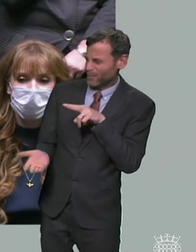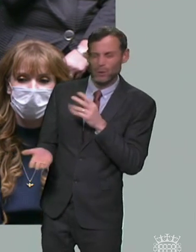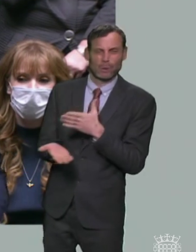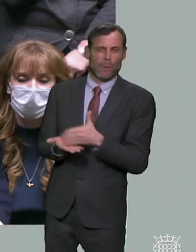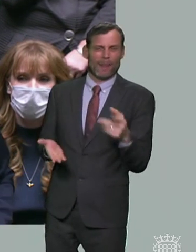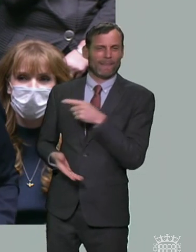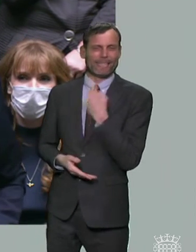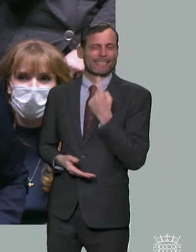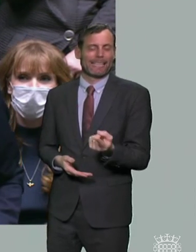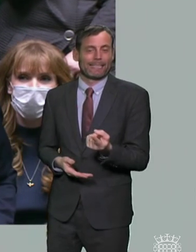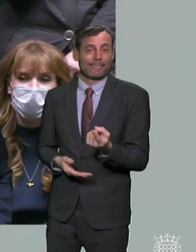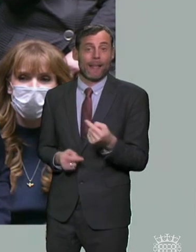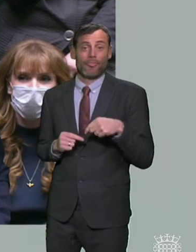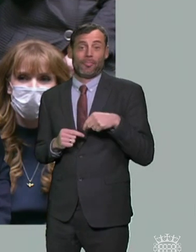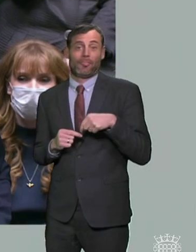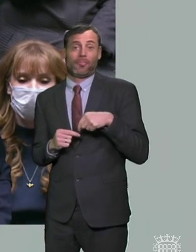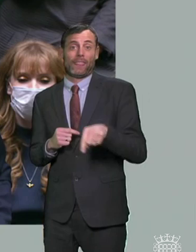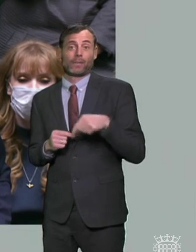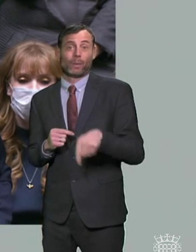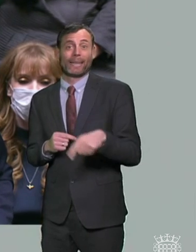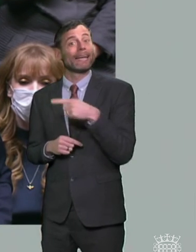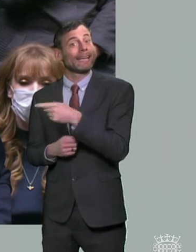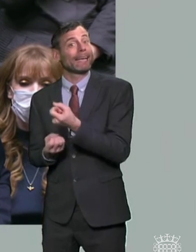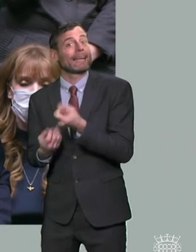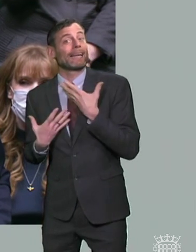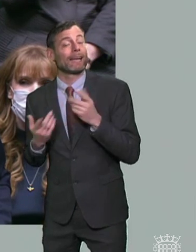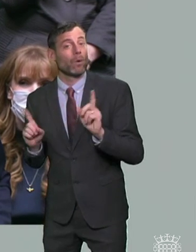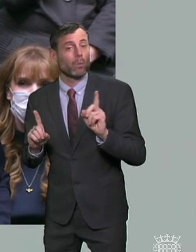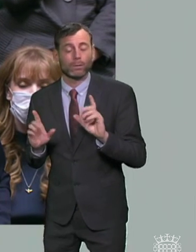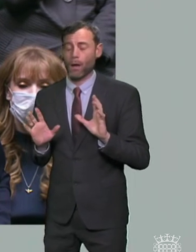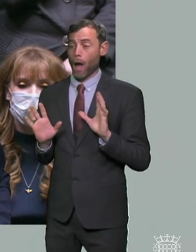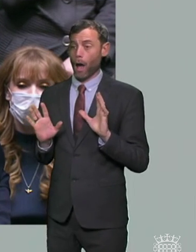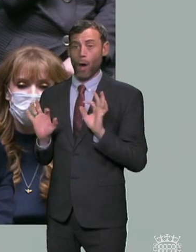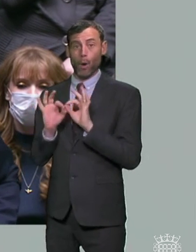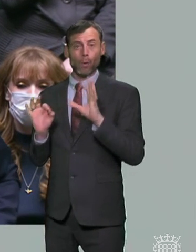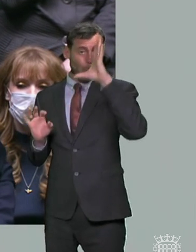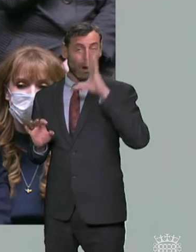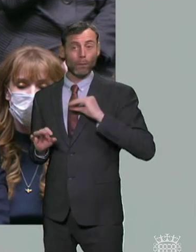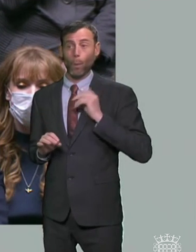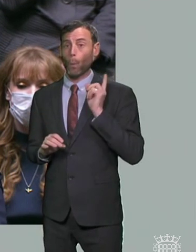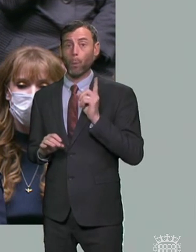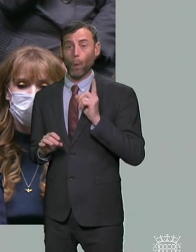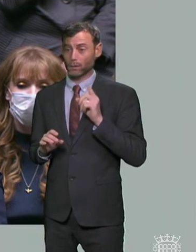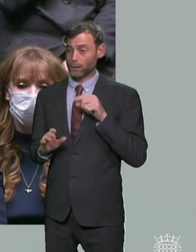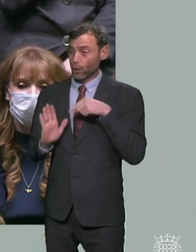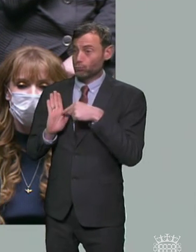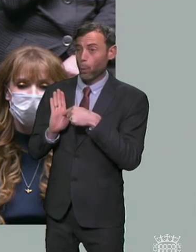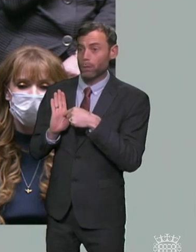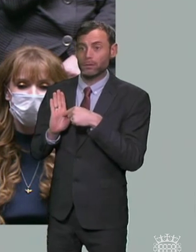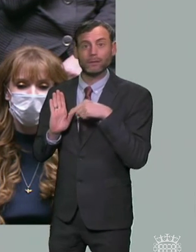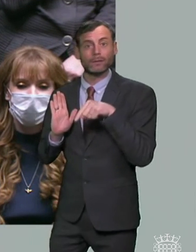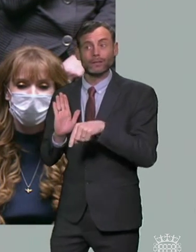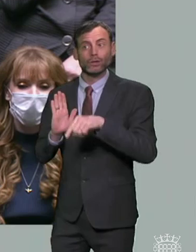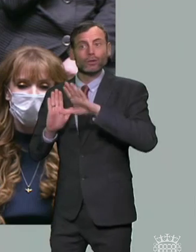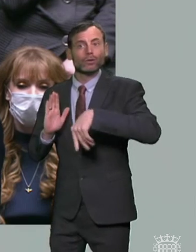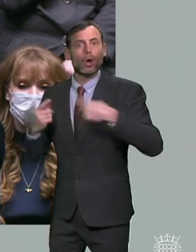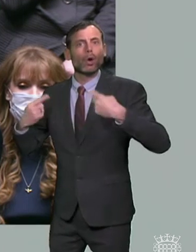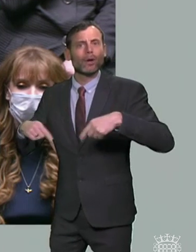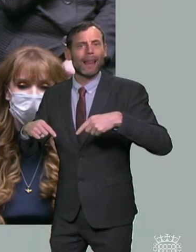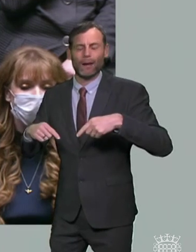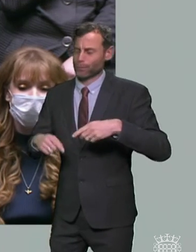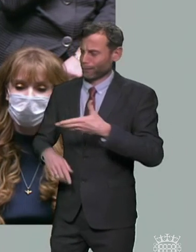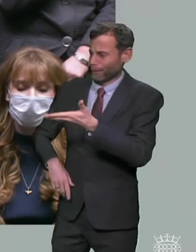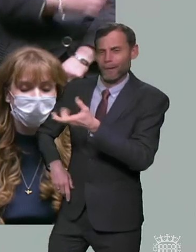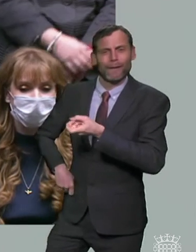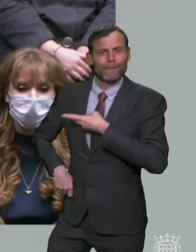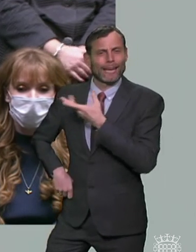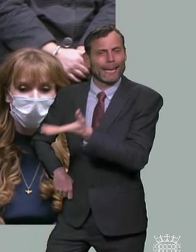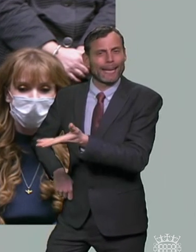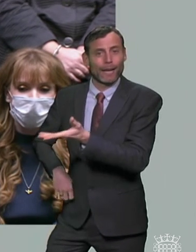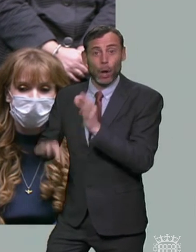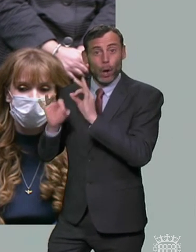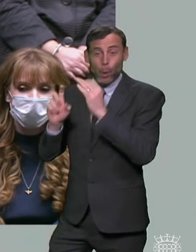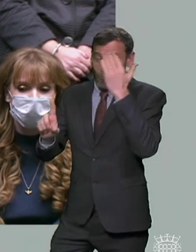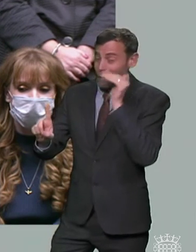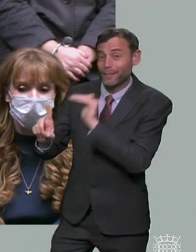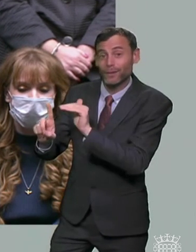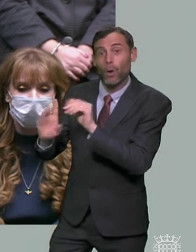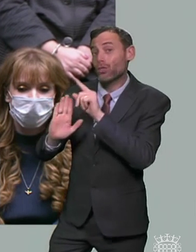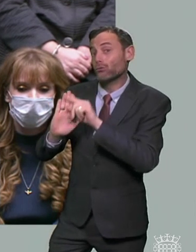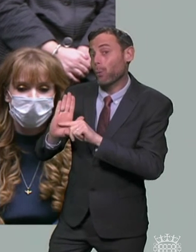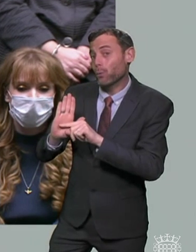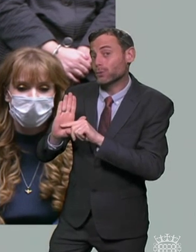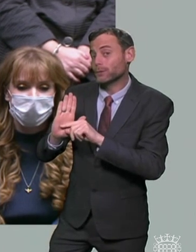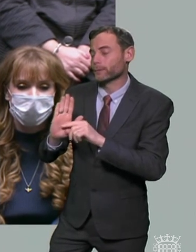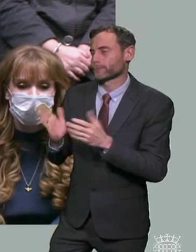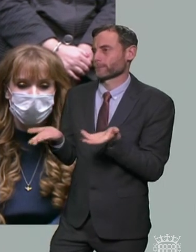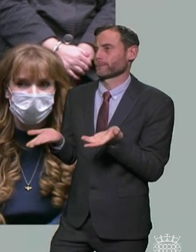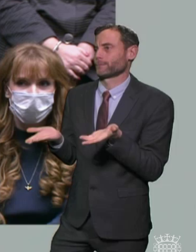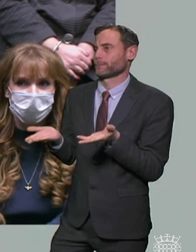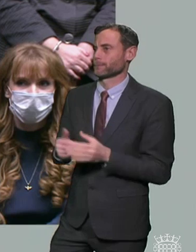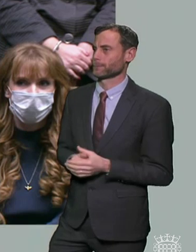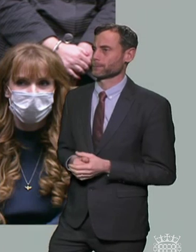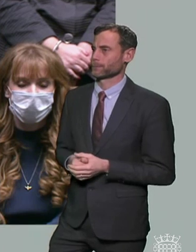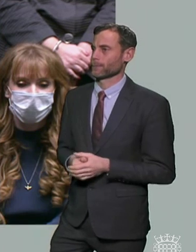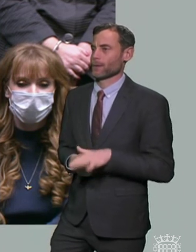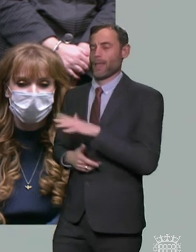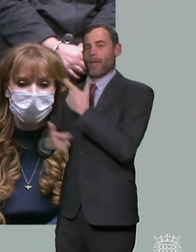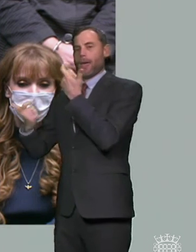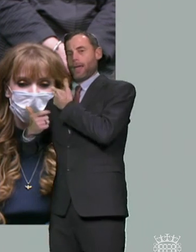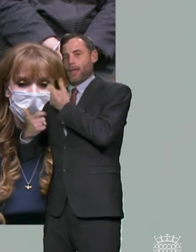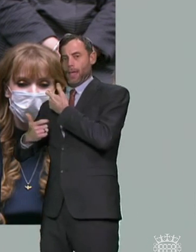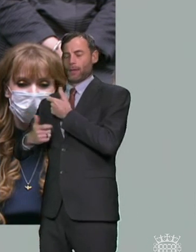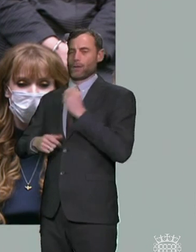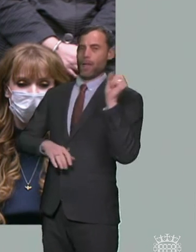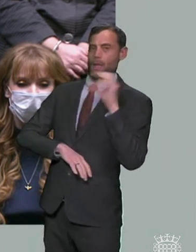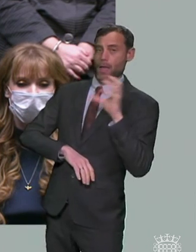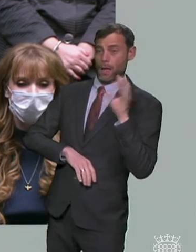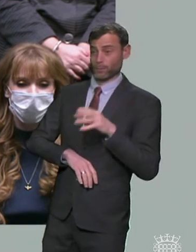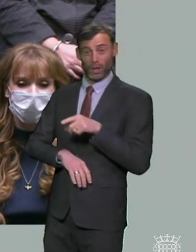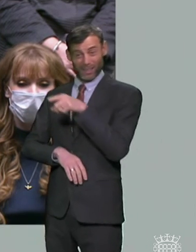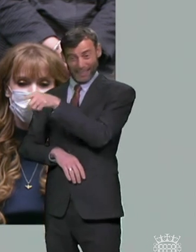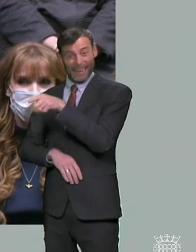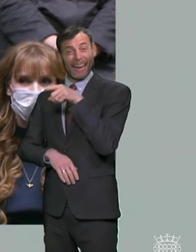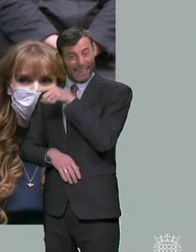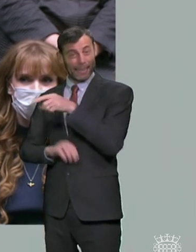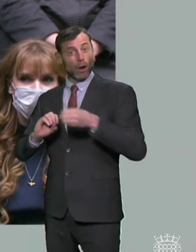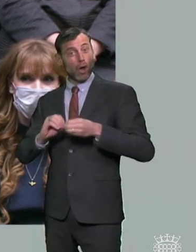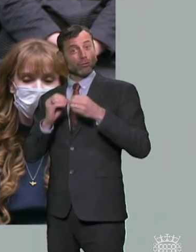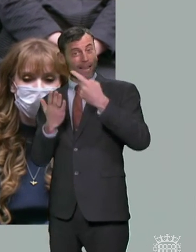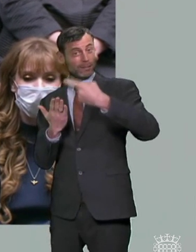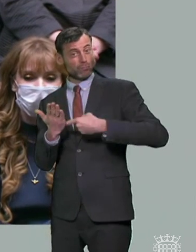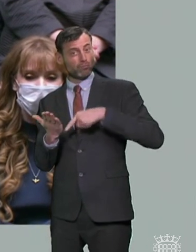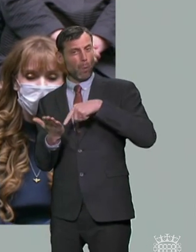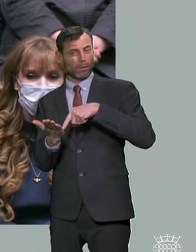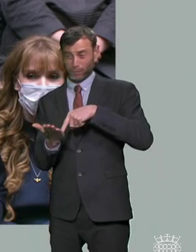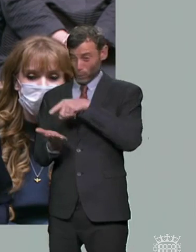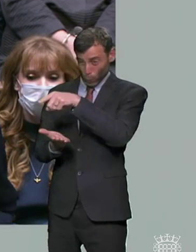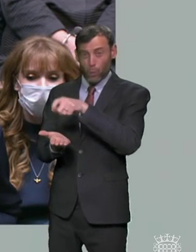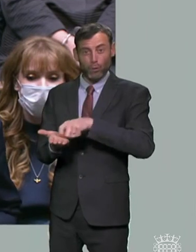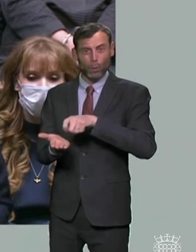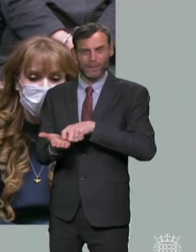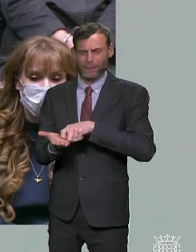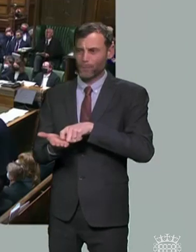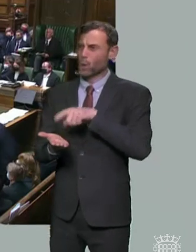So this week he has a new defence: “Nobody warned me that it was against the rules.” That is it—nobody told him! Since the Prime Minister wrote the rules, why on earth does he think his new defence is going to work for him?